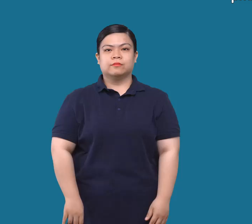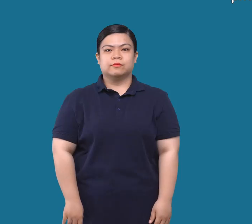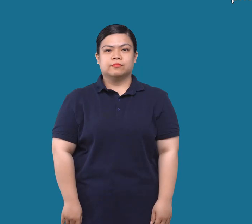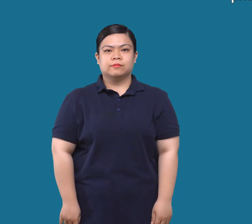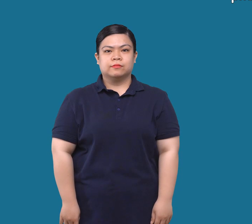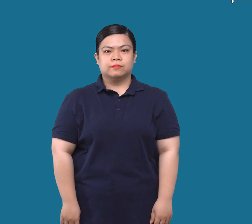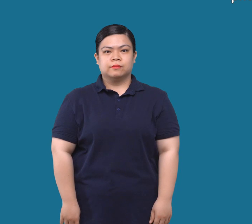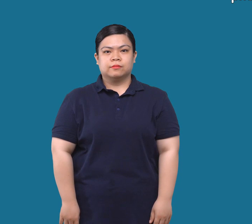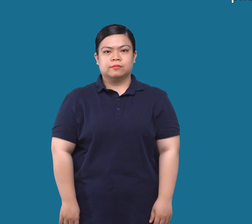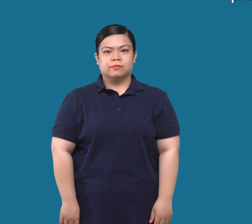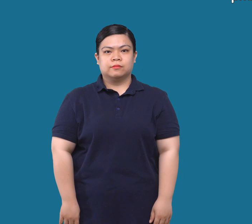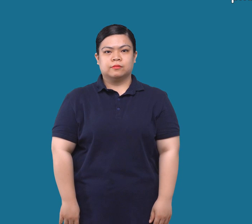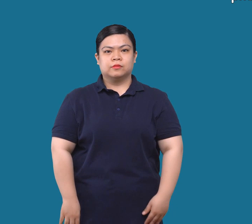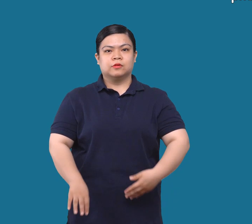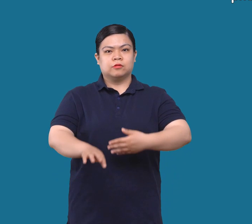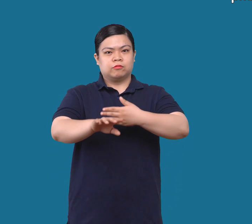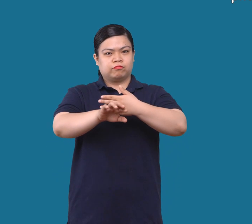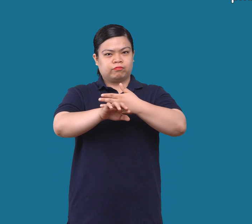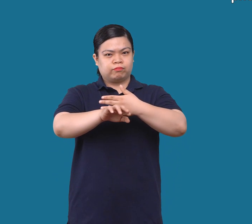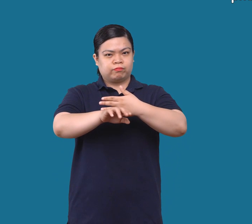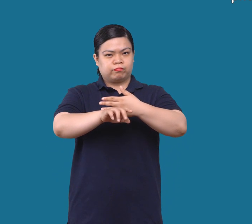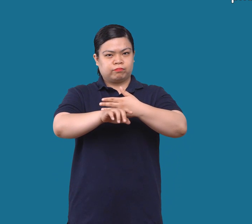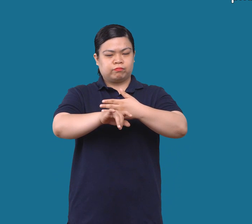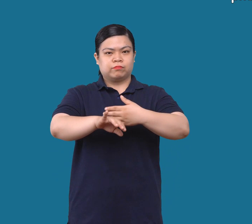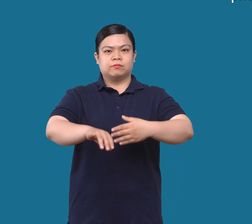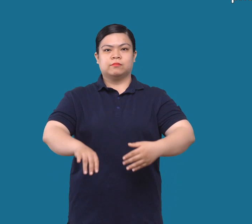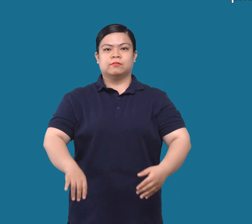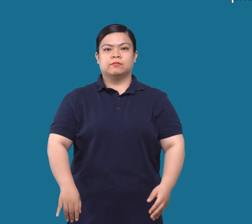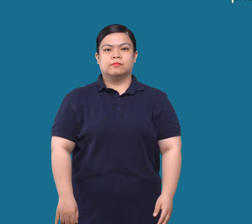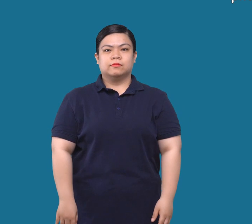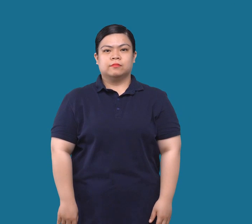phòng học tin học